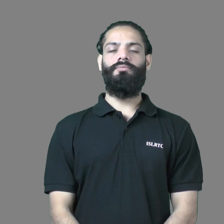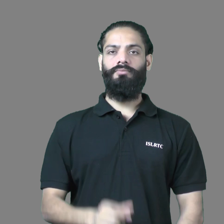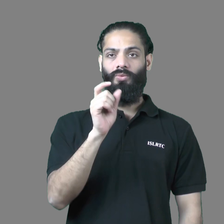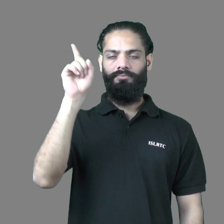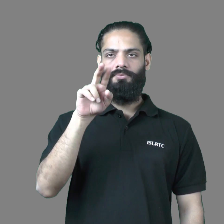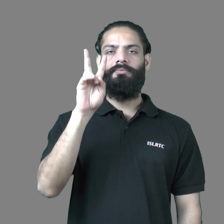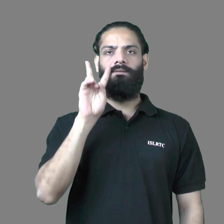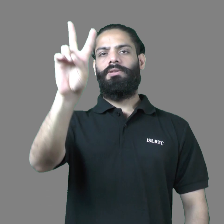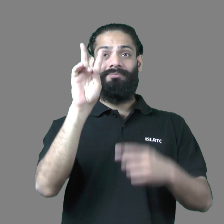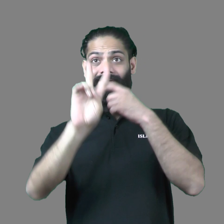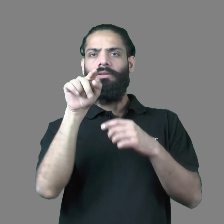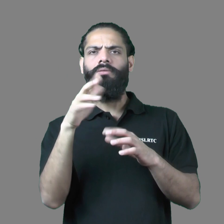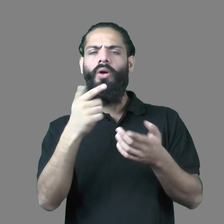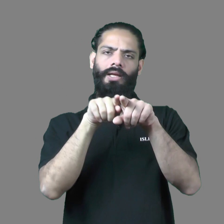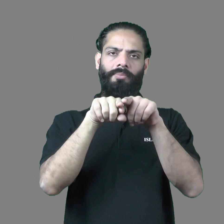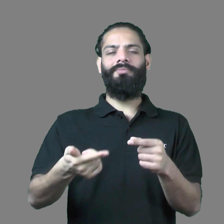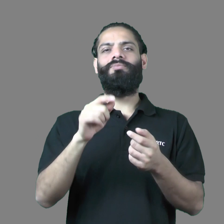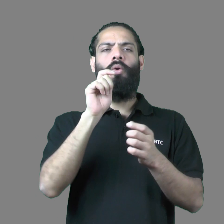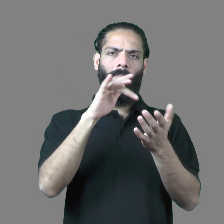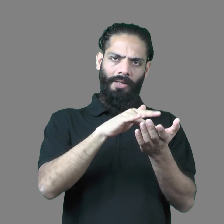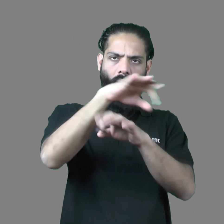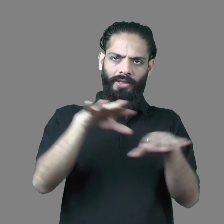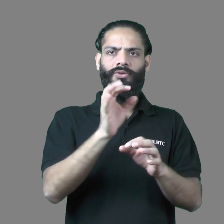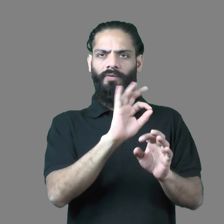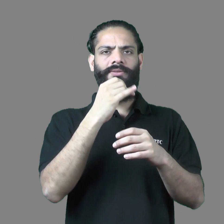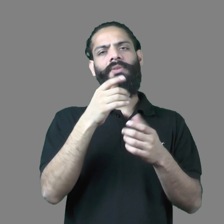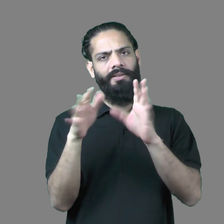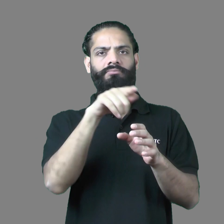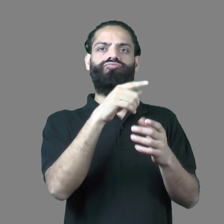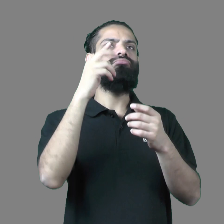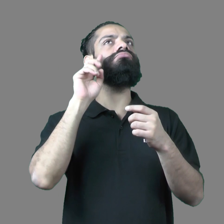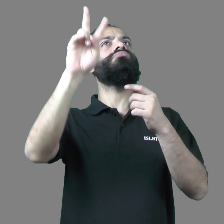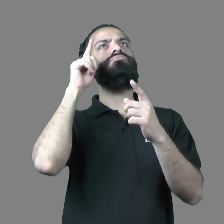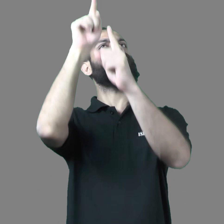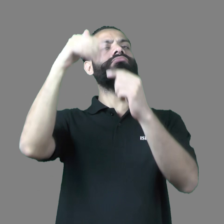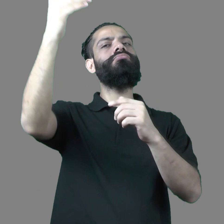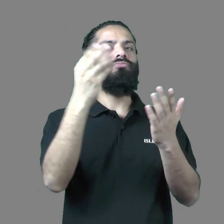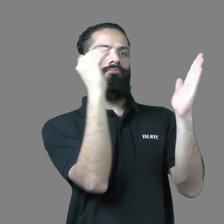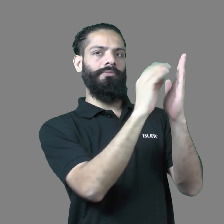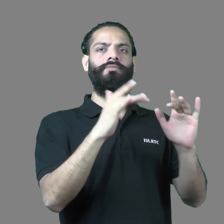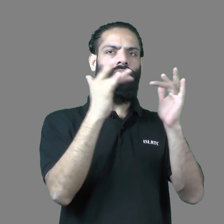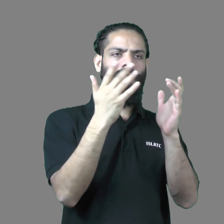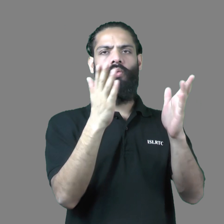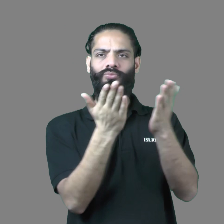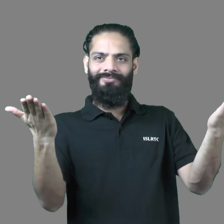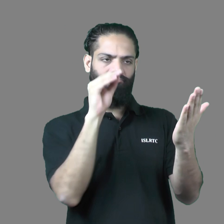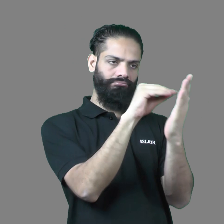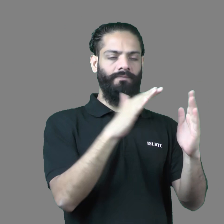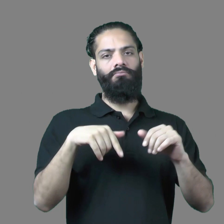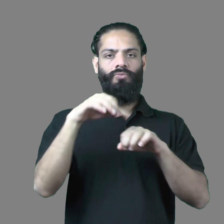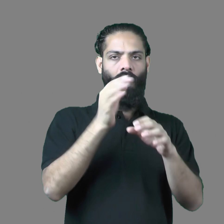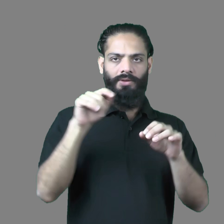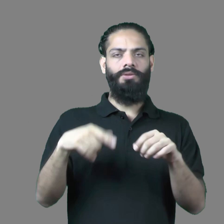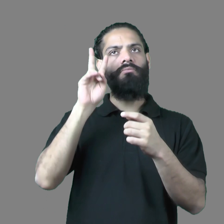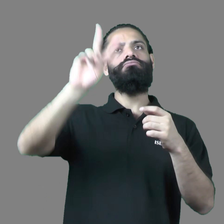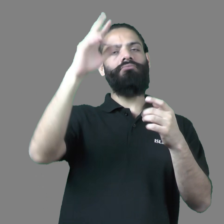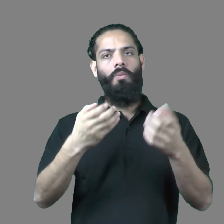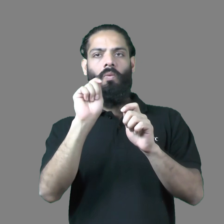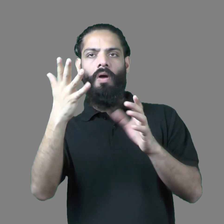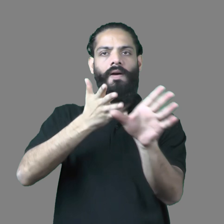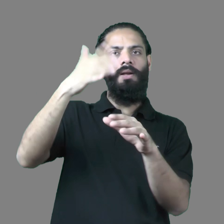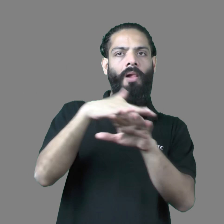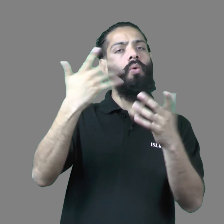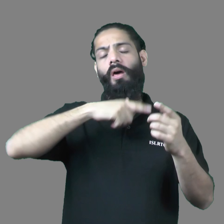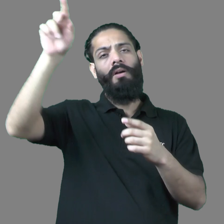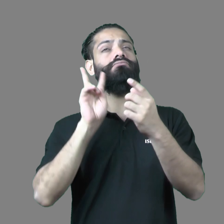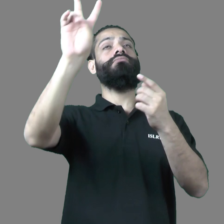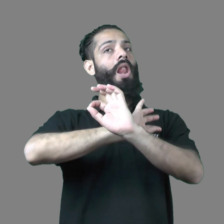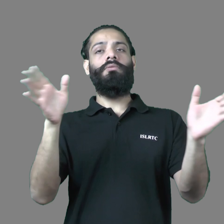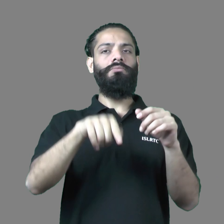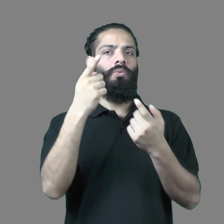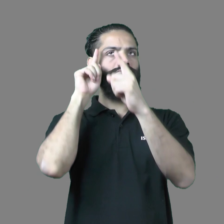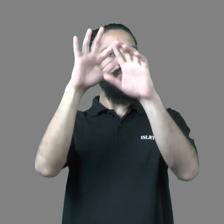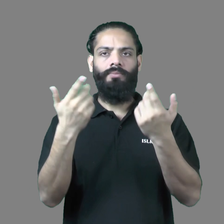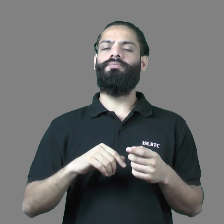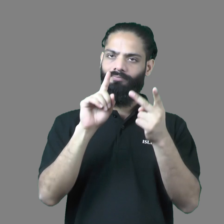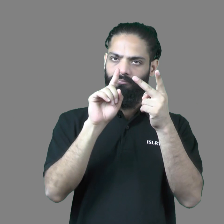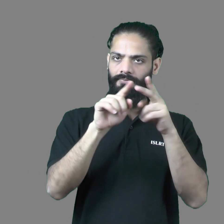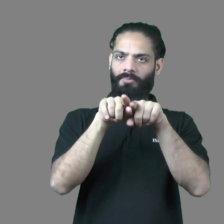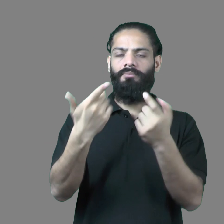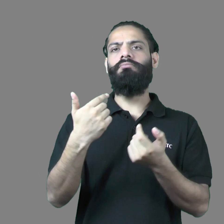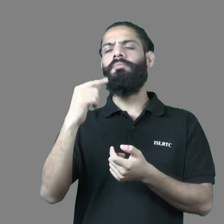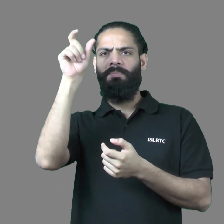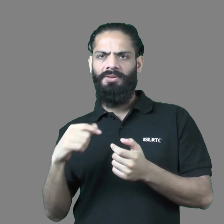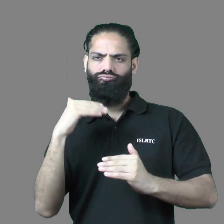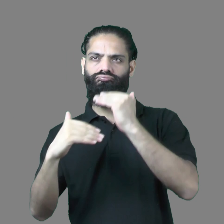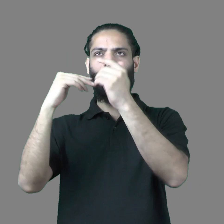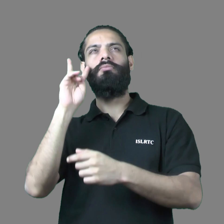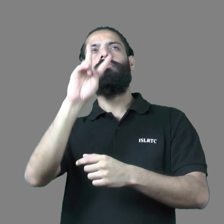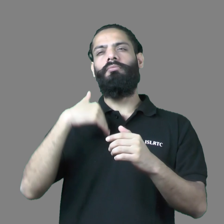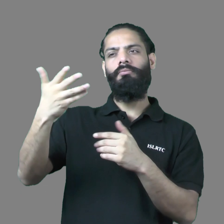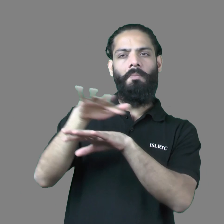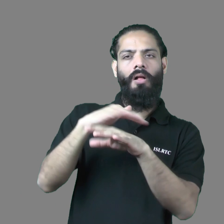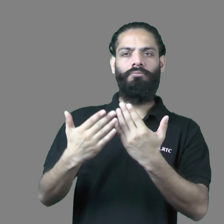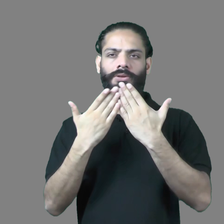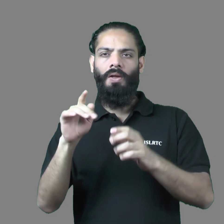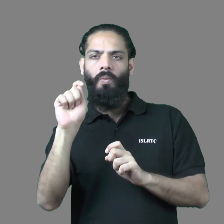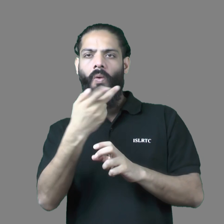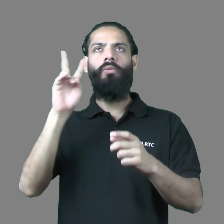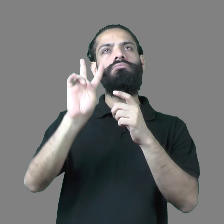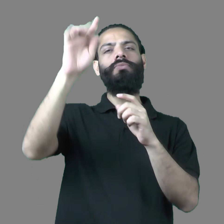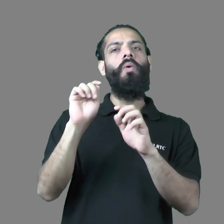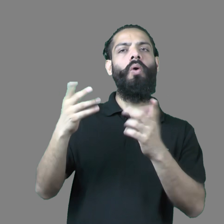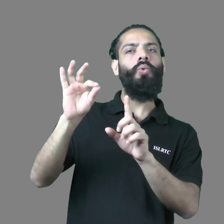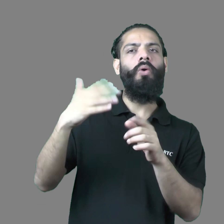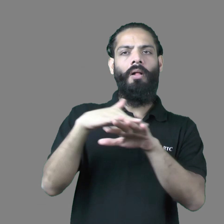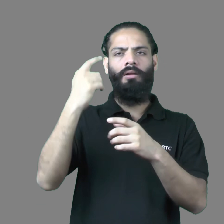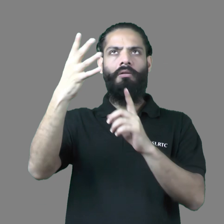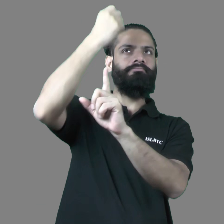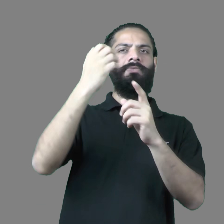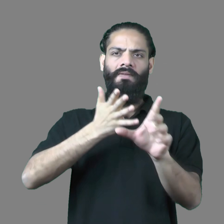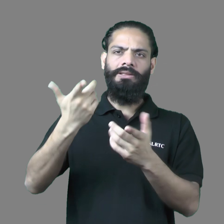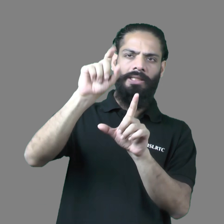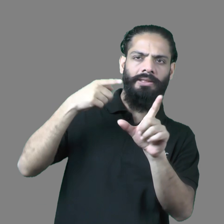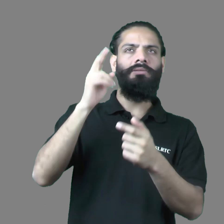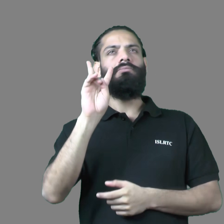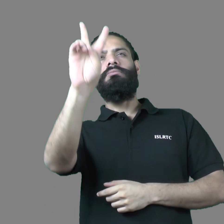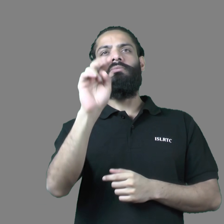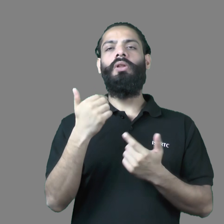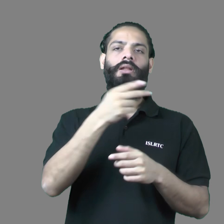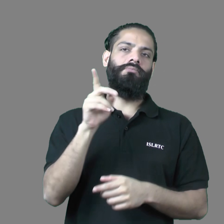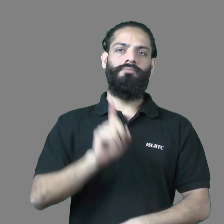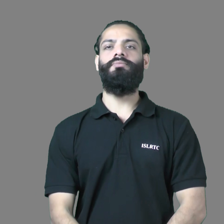Vision